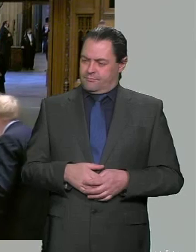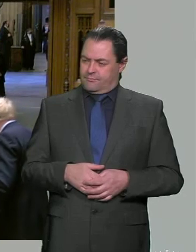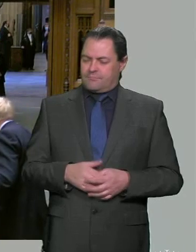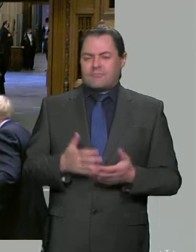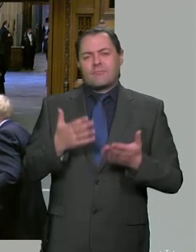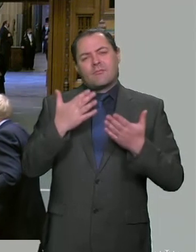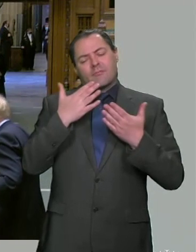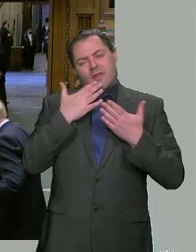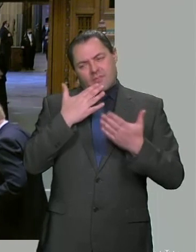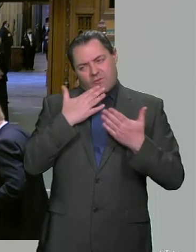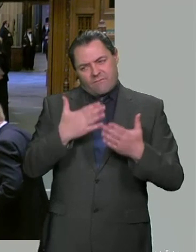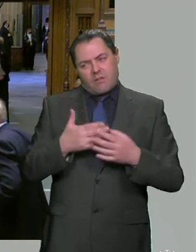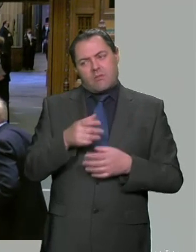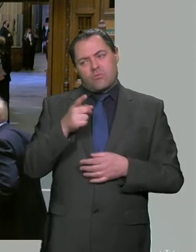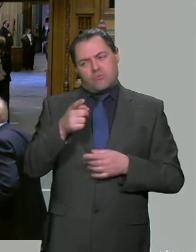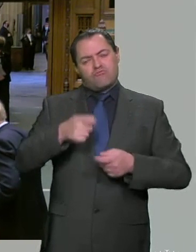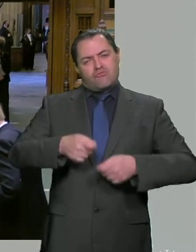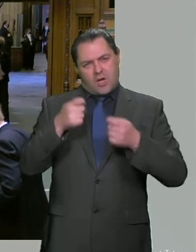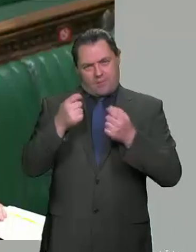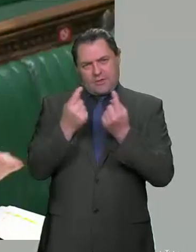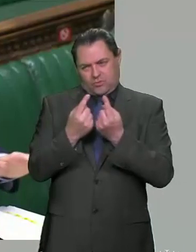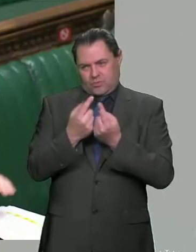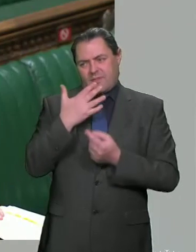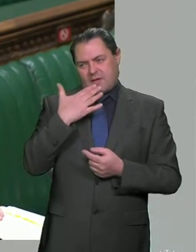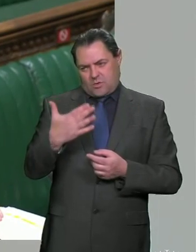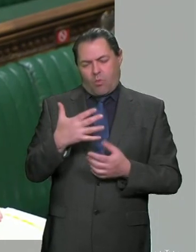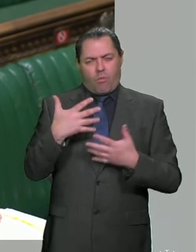I am grateful to the honourable Gentleman for raising that point.